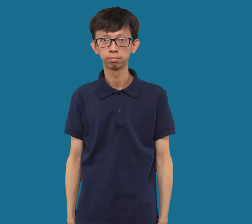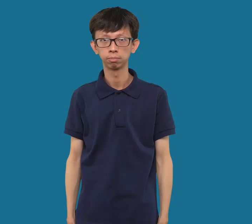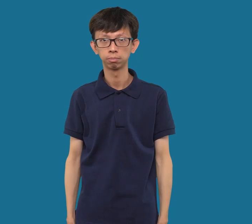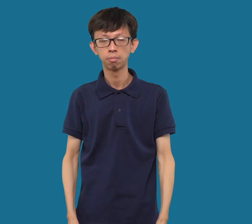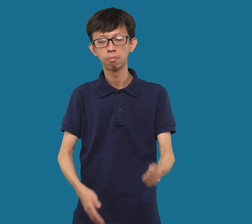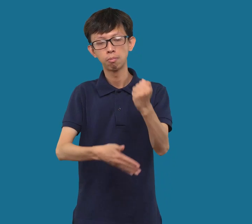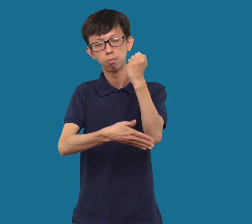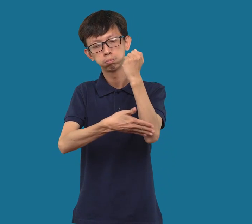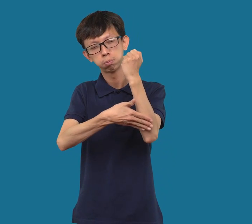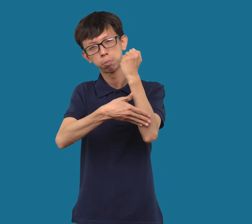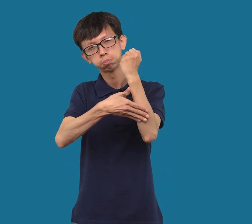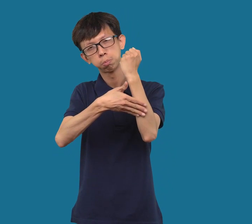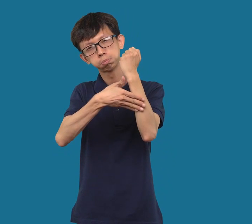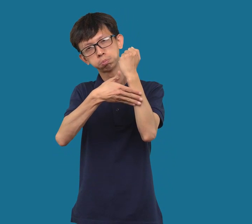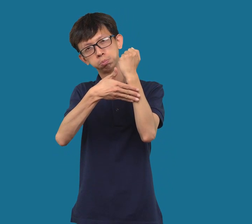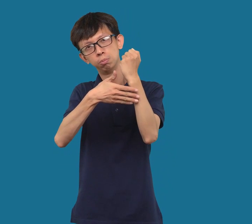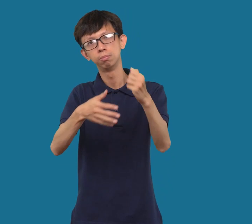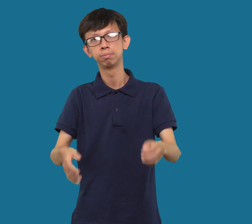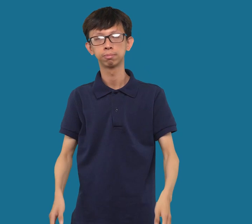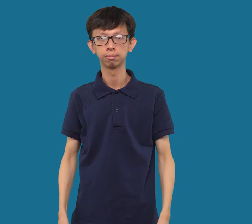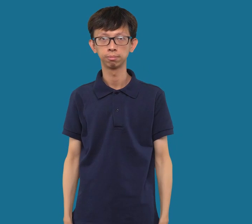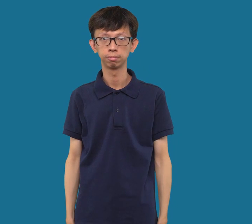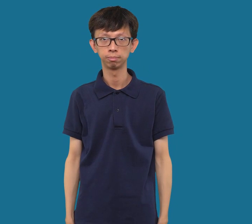cây cổ thụ